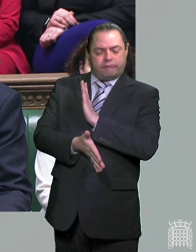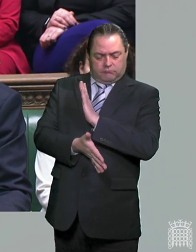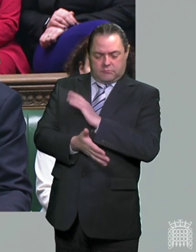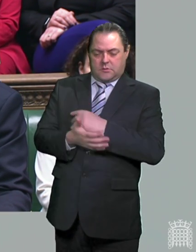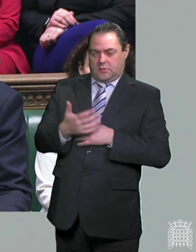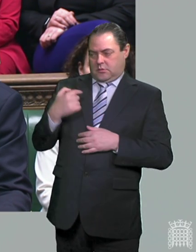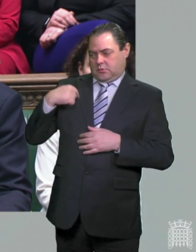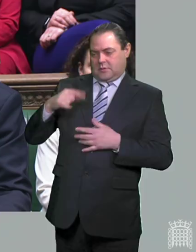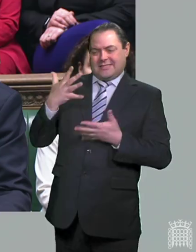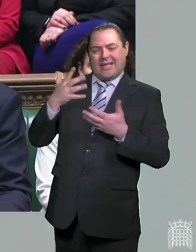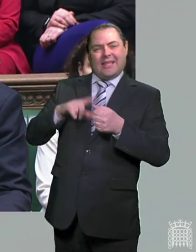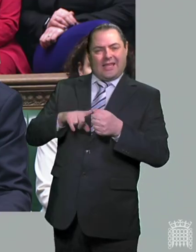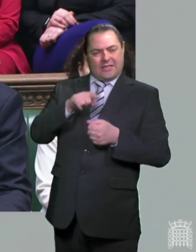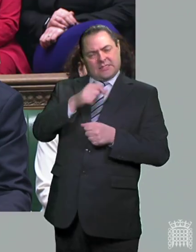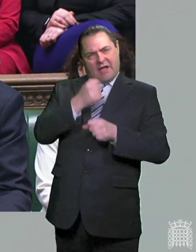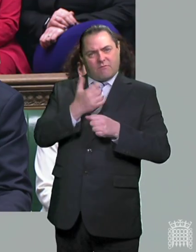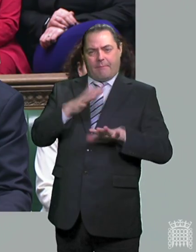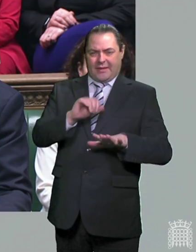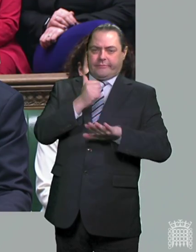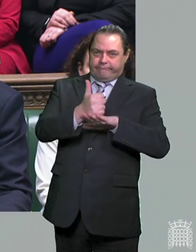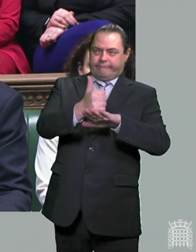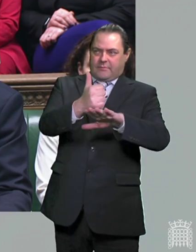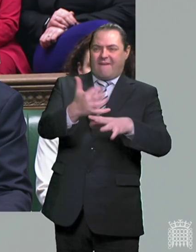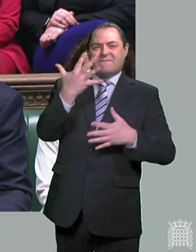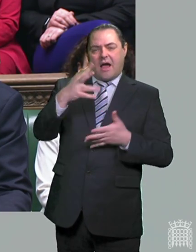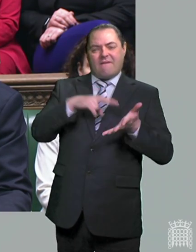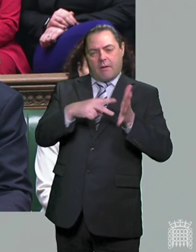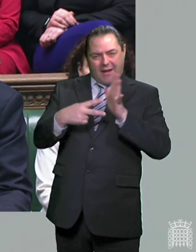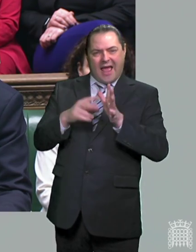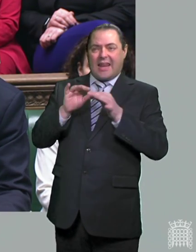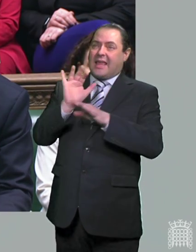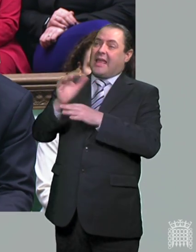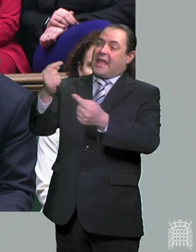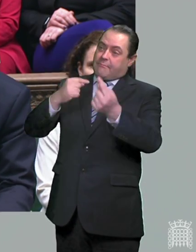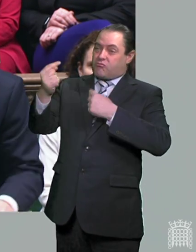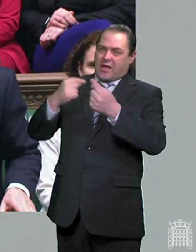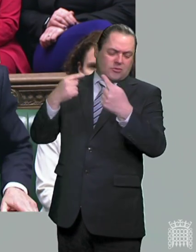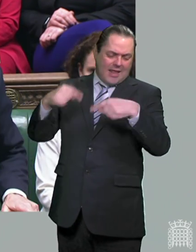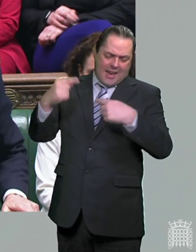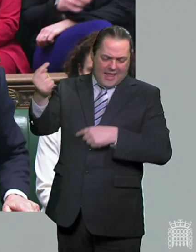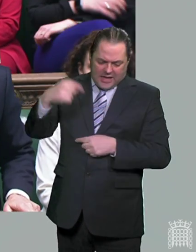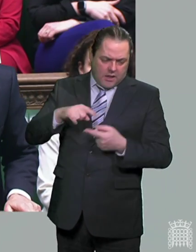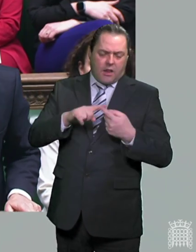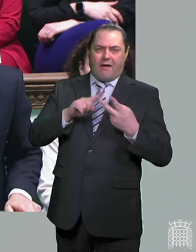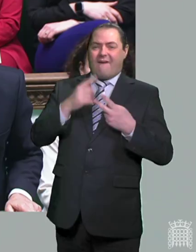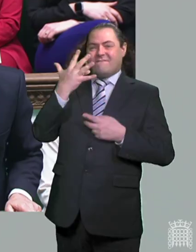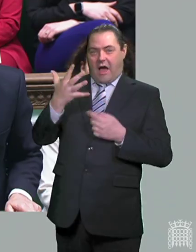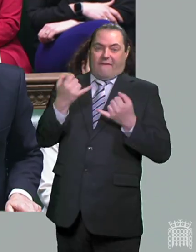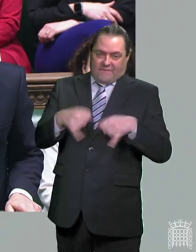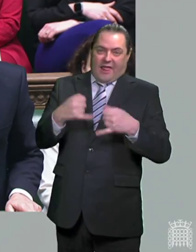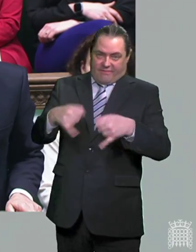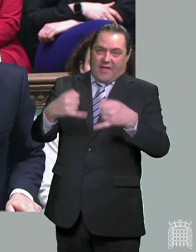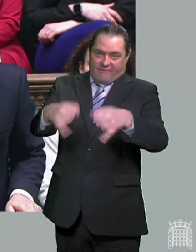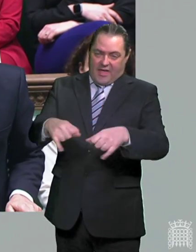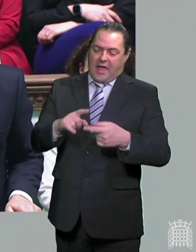In the last decade, this Government have introduced five plans to tackle illegal immigration—five utter failures.